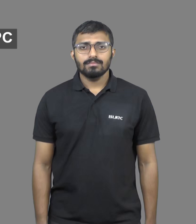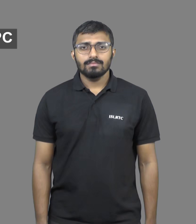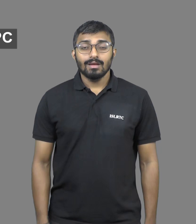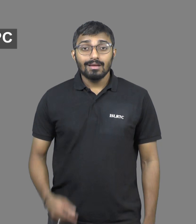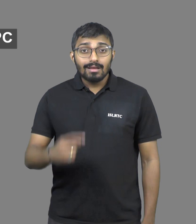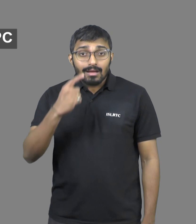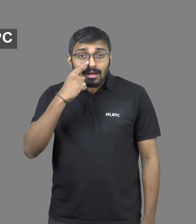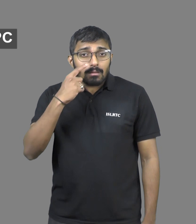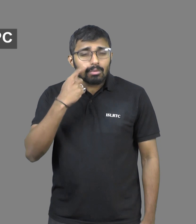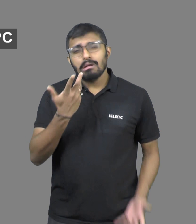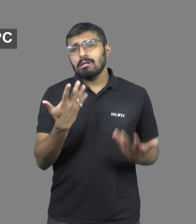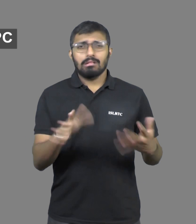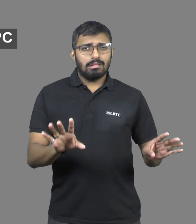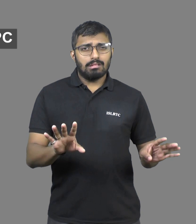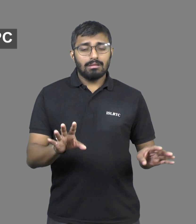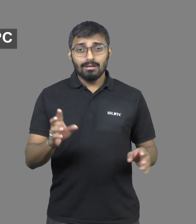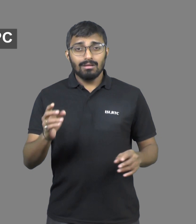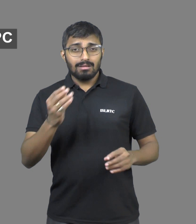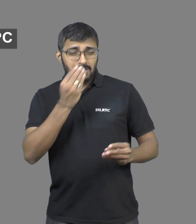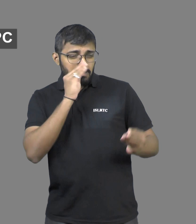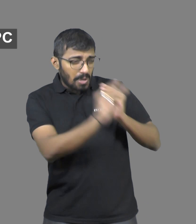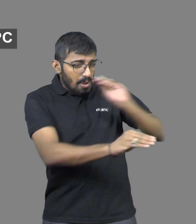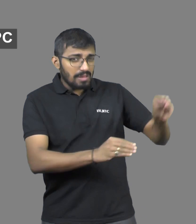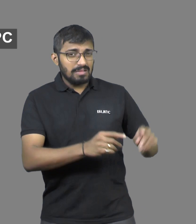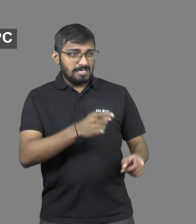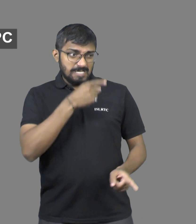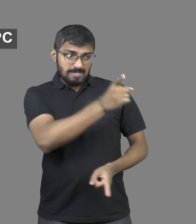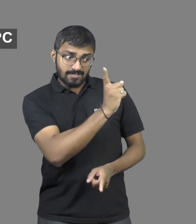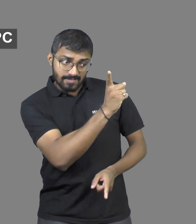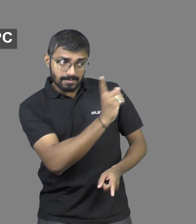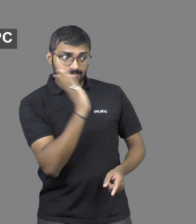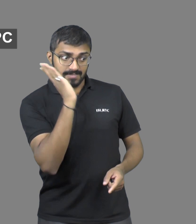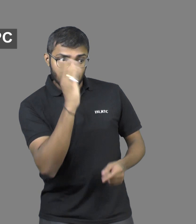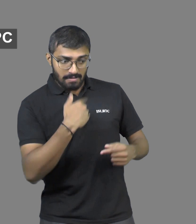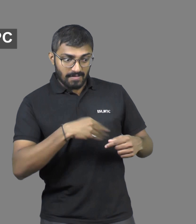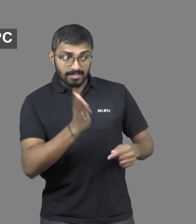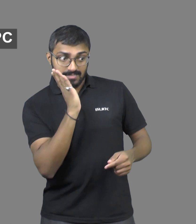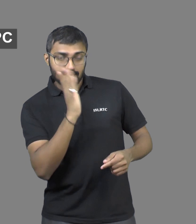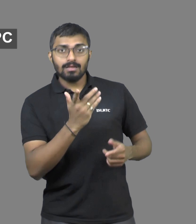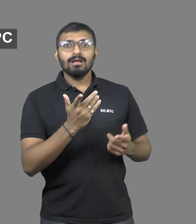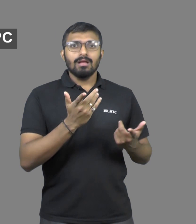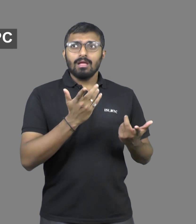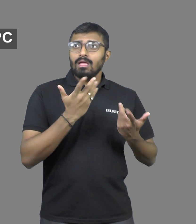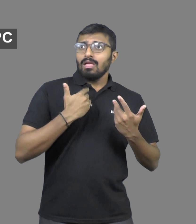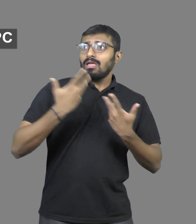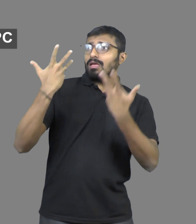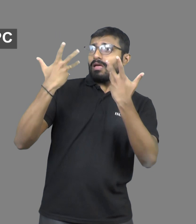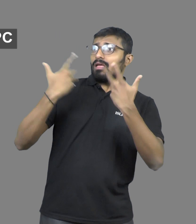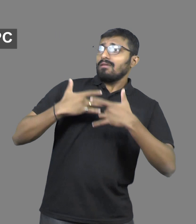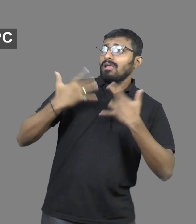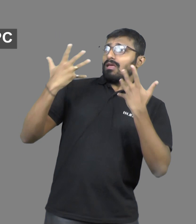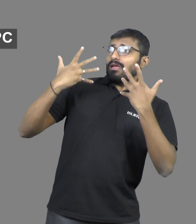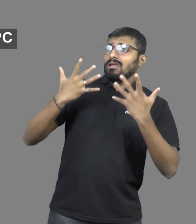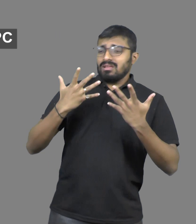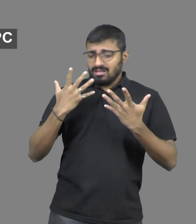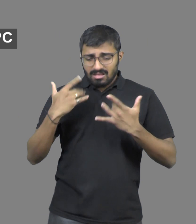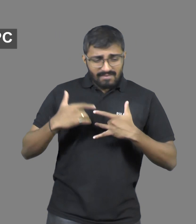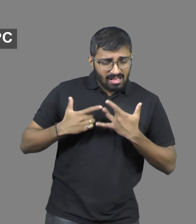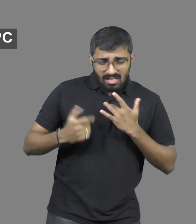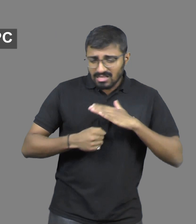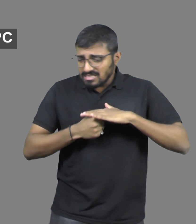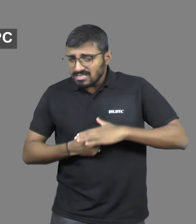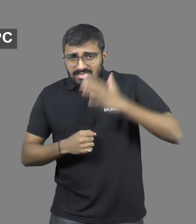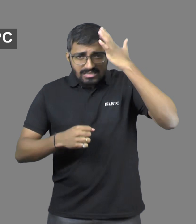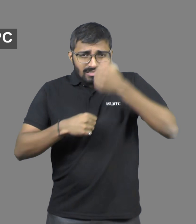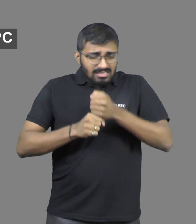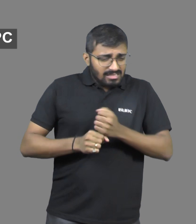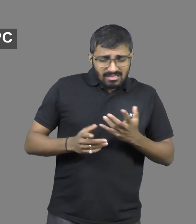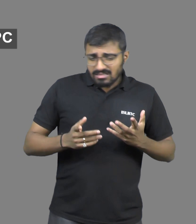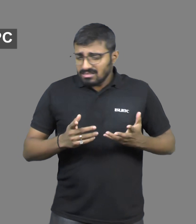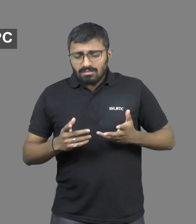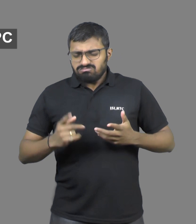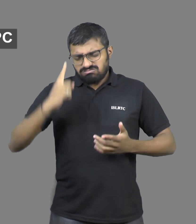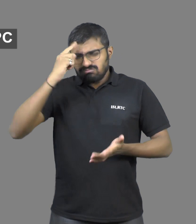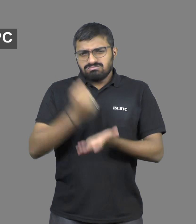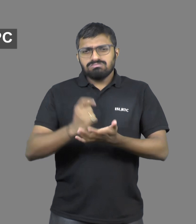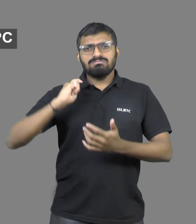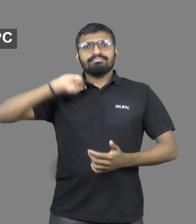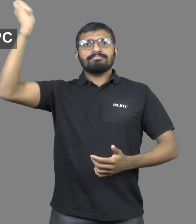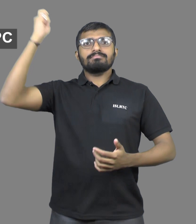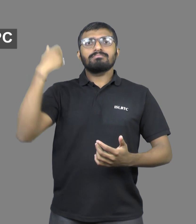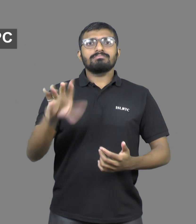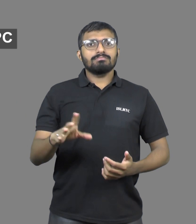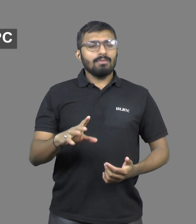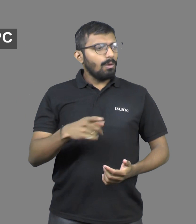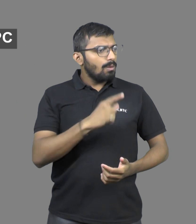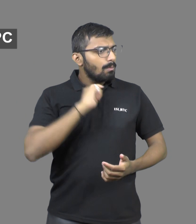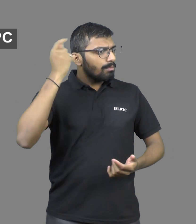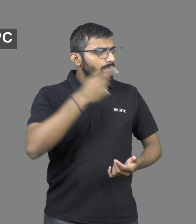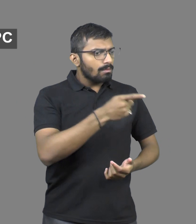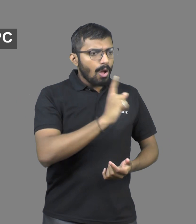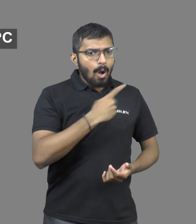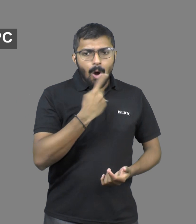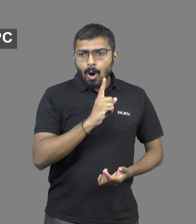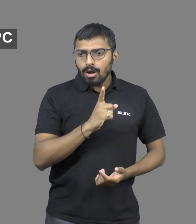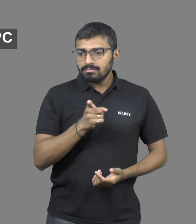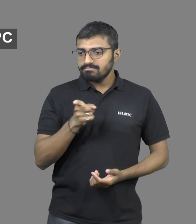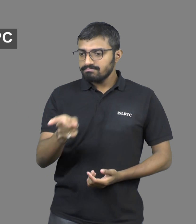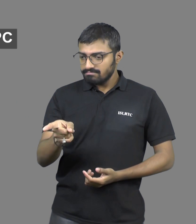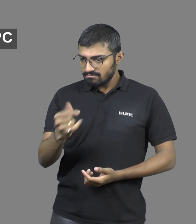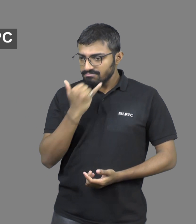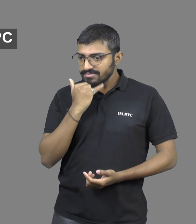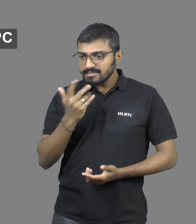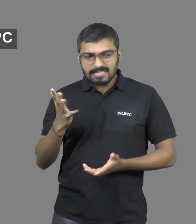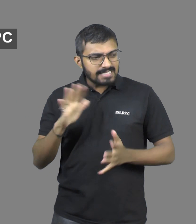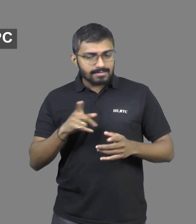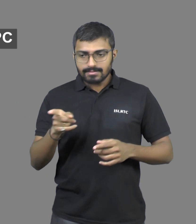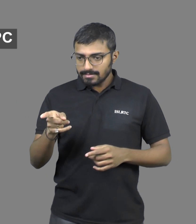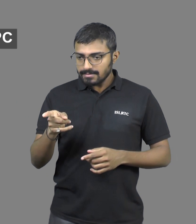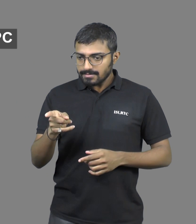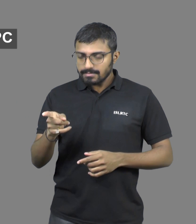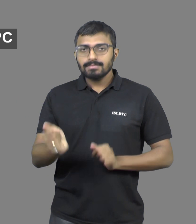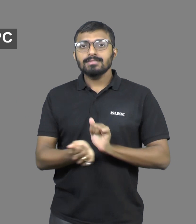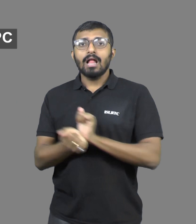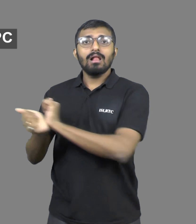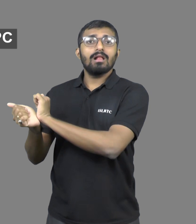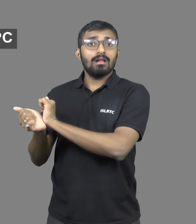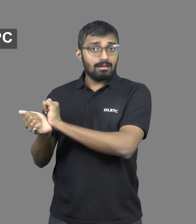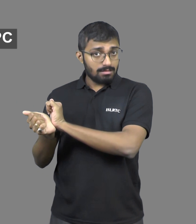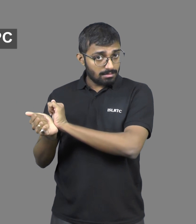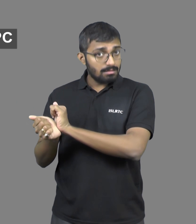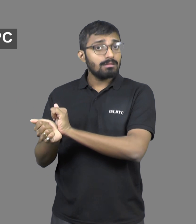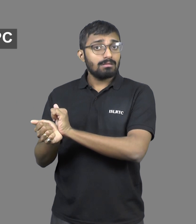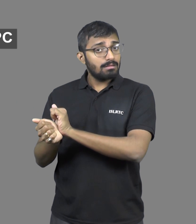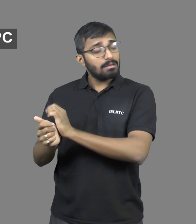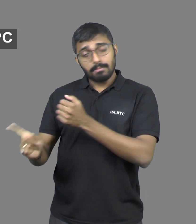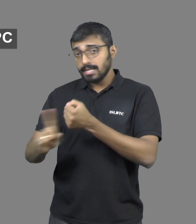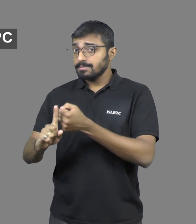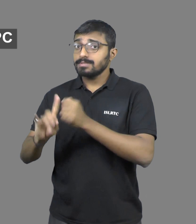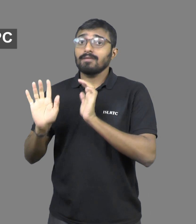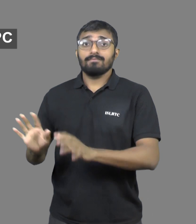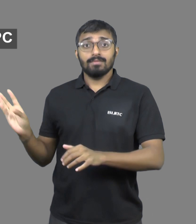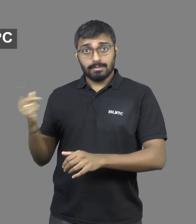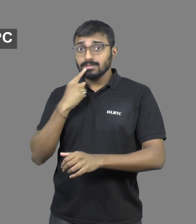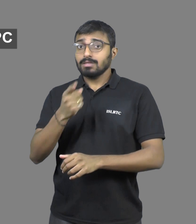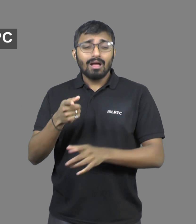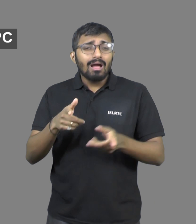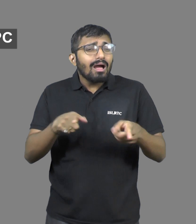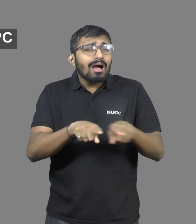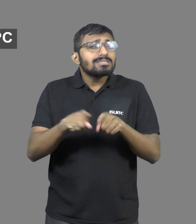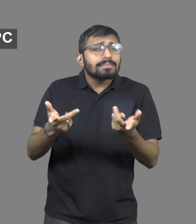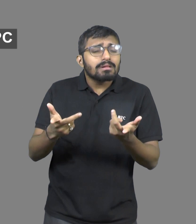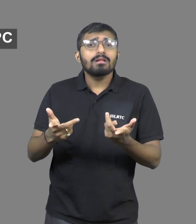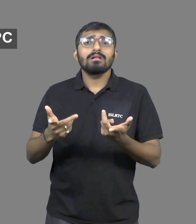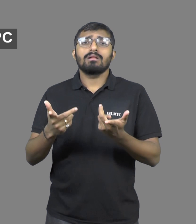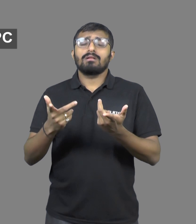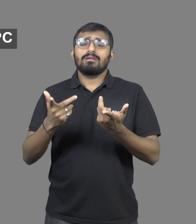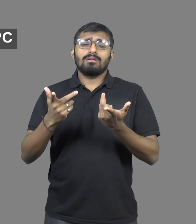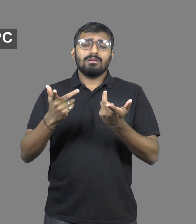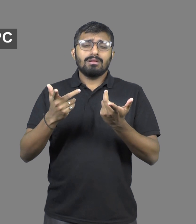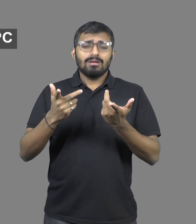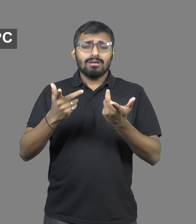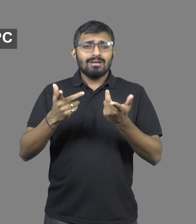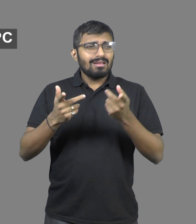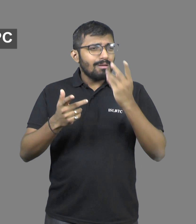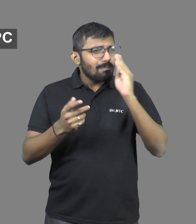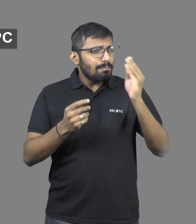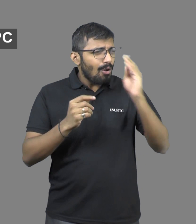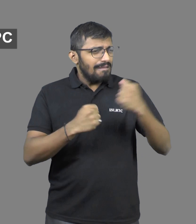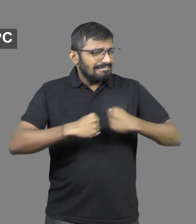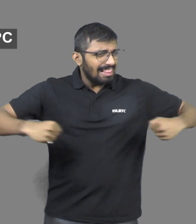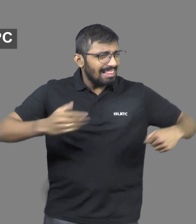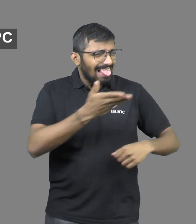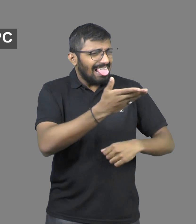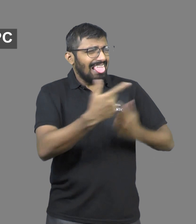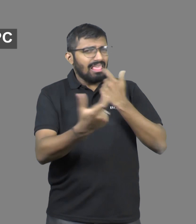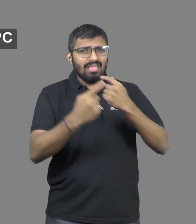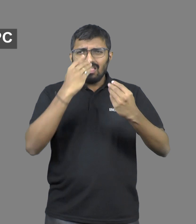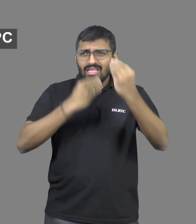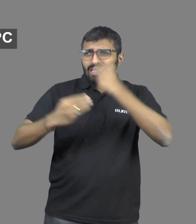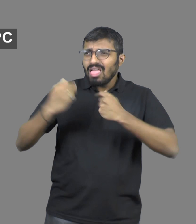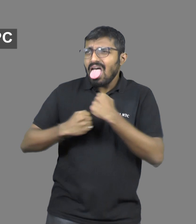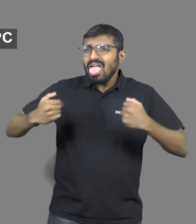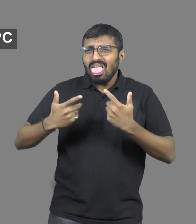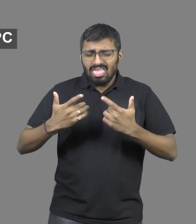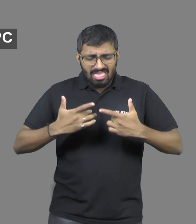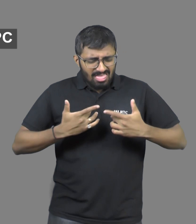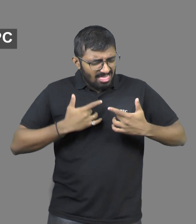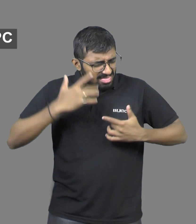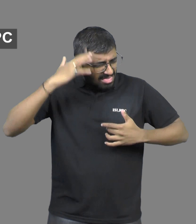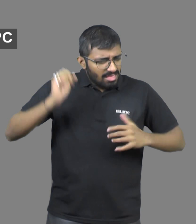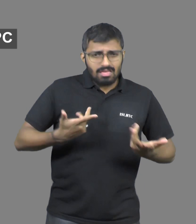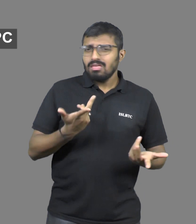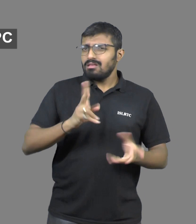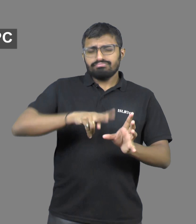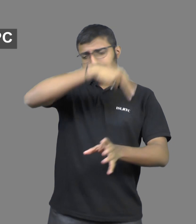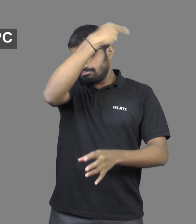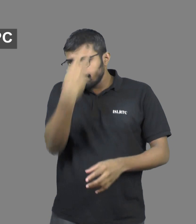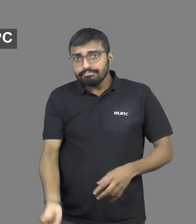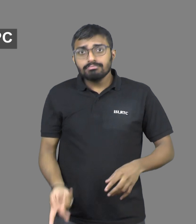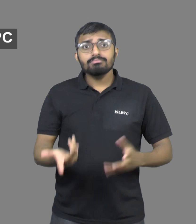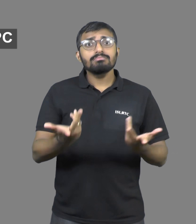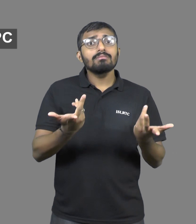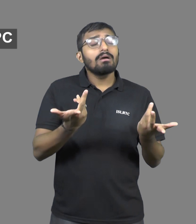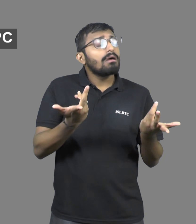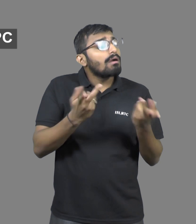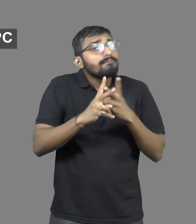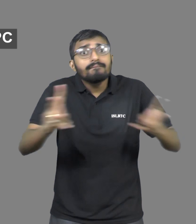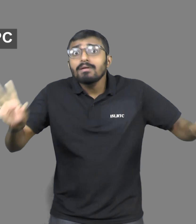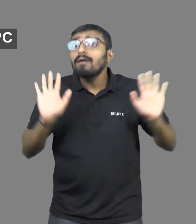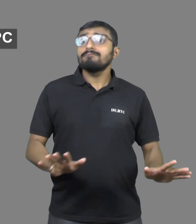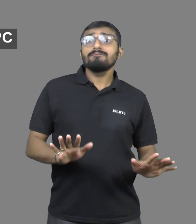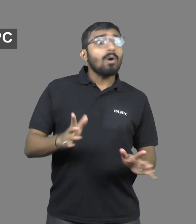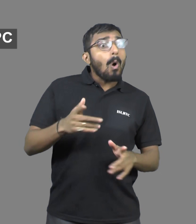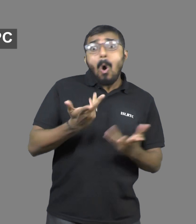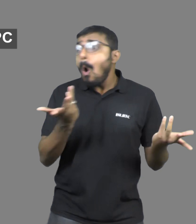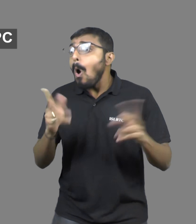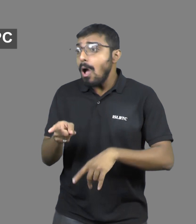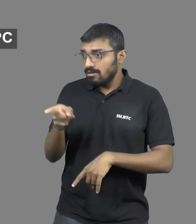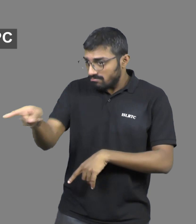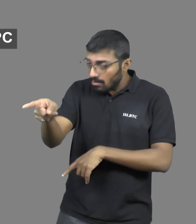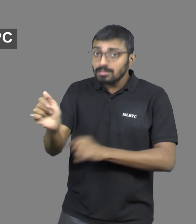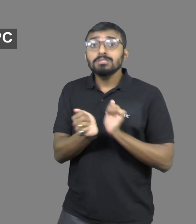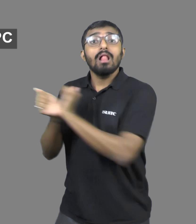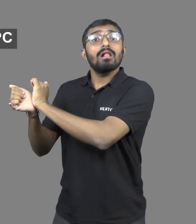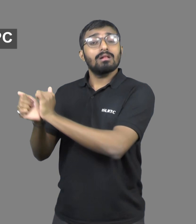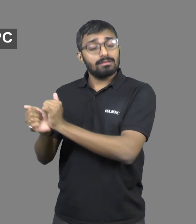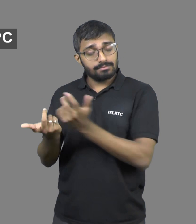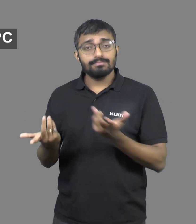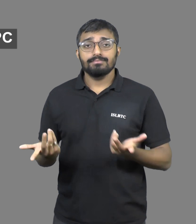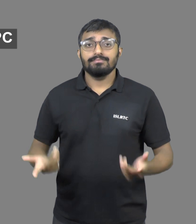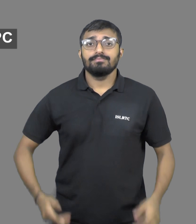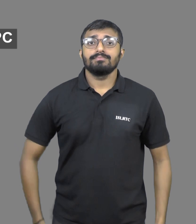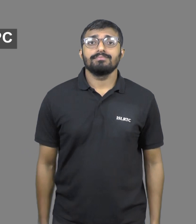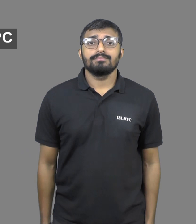Section 306 IPC